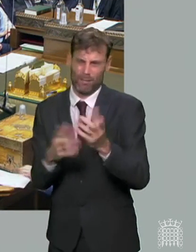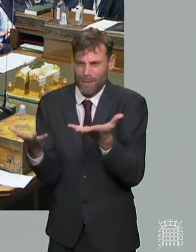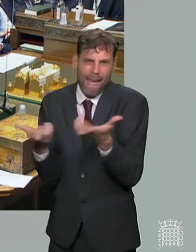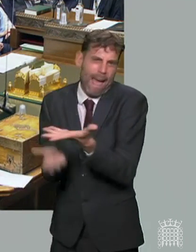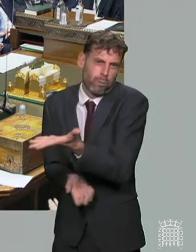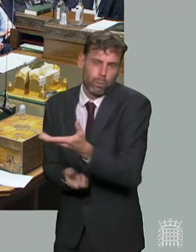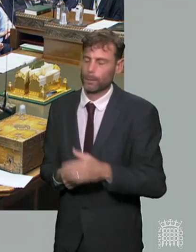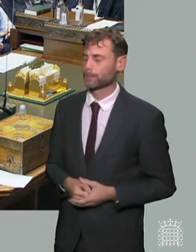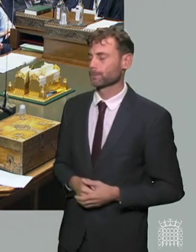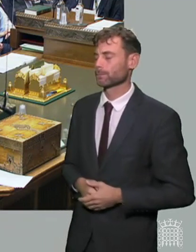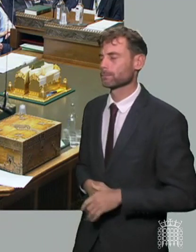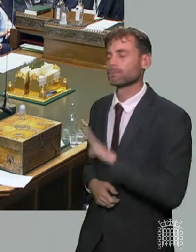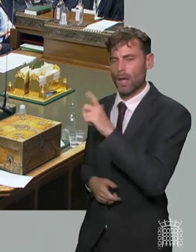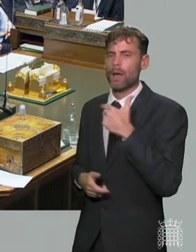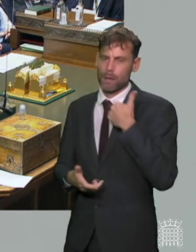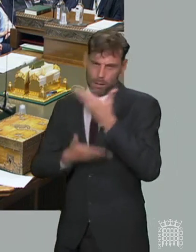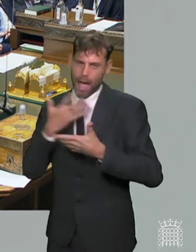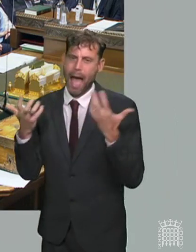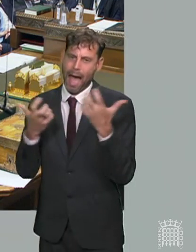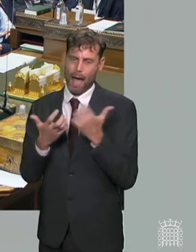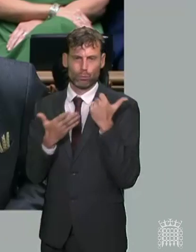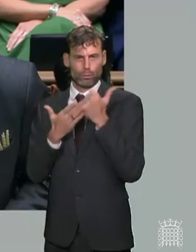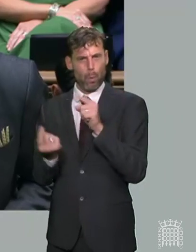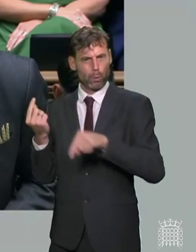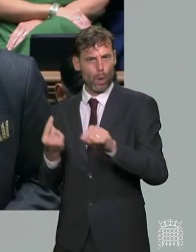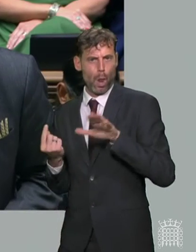I will tell you what we are doing, Mr Speaker, to support people on low incomes.